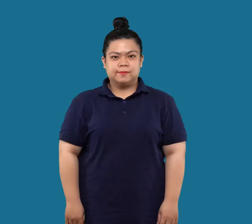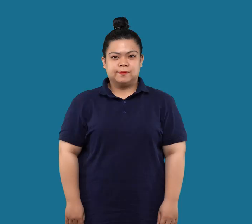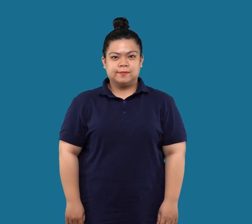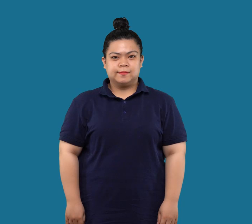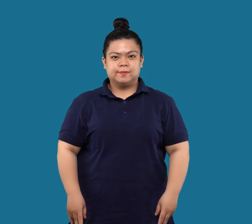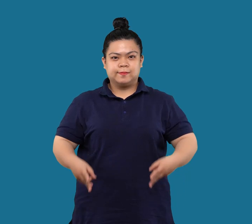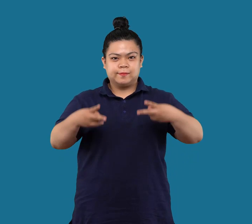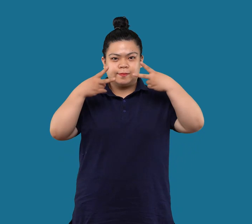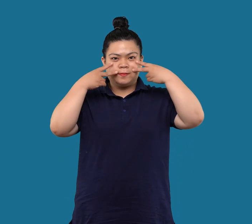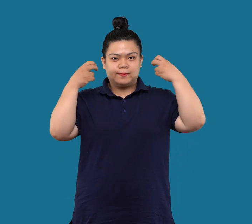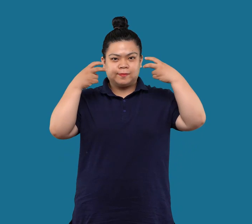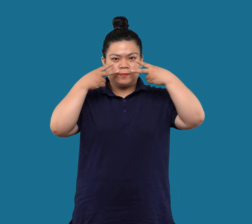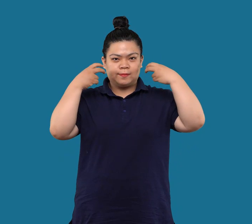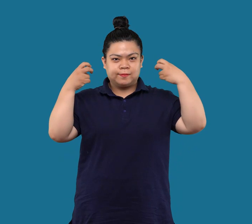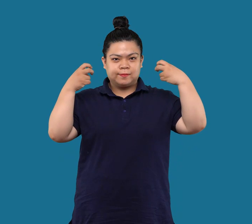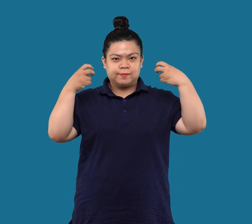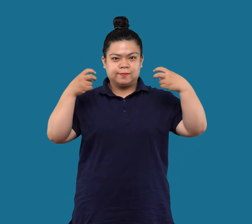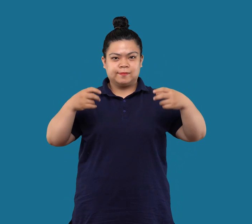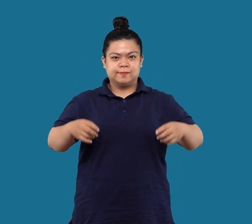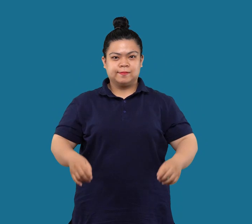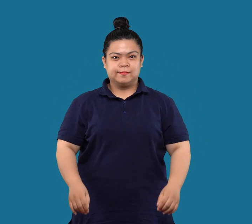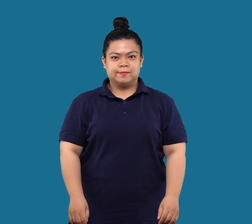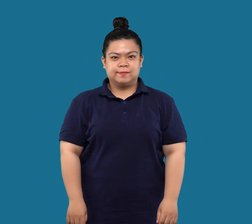thổ dân